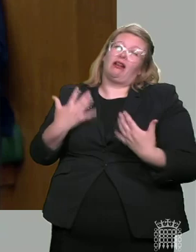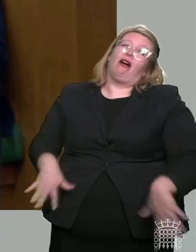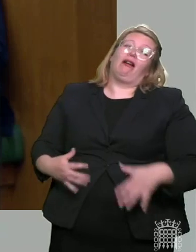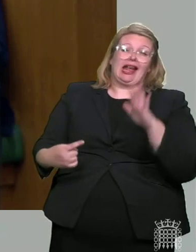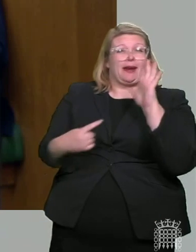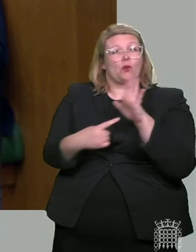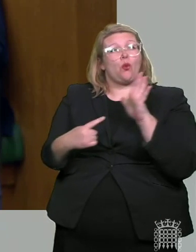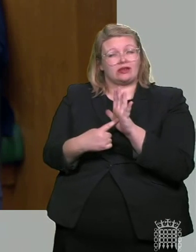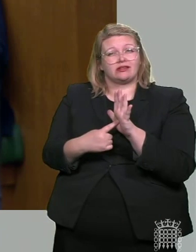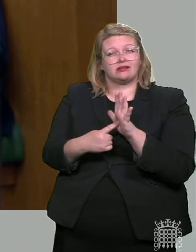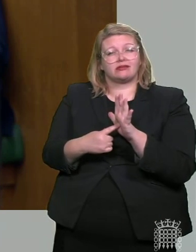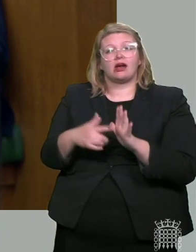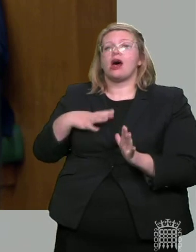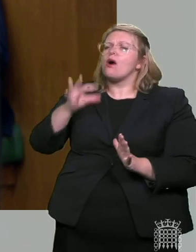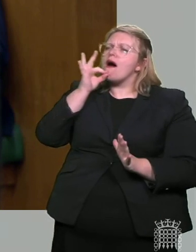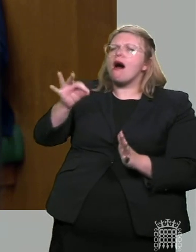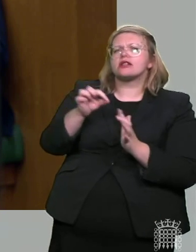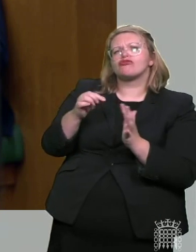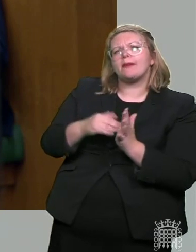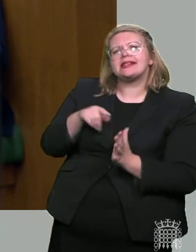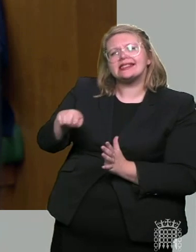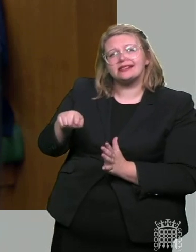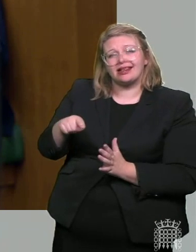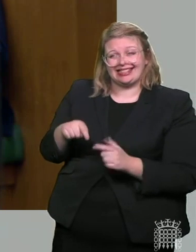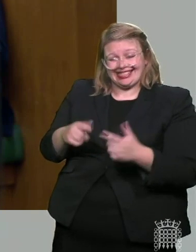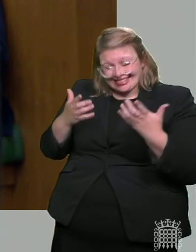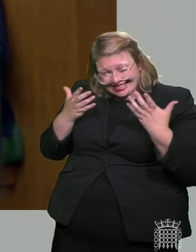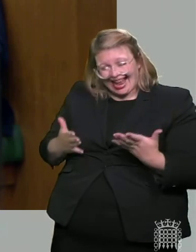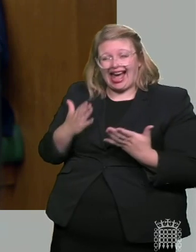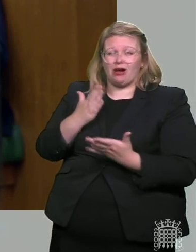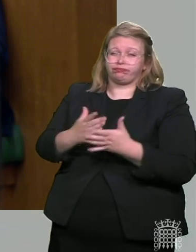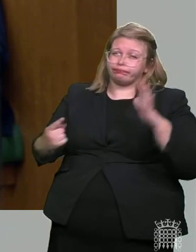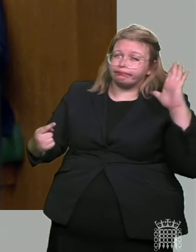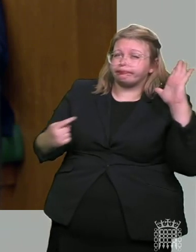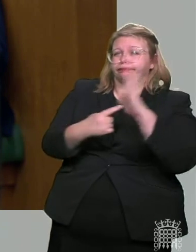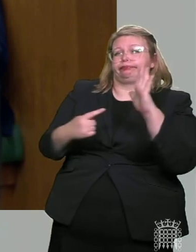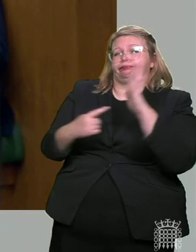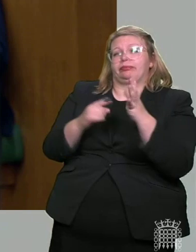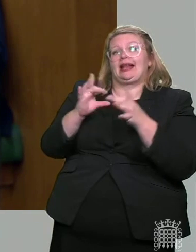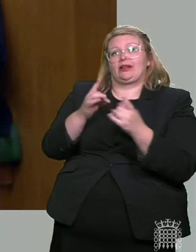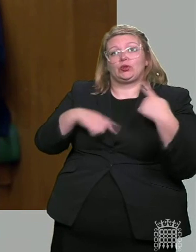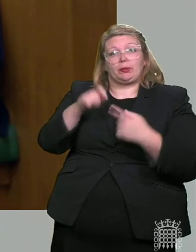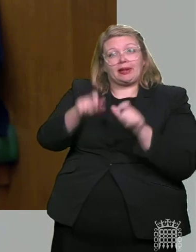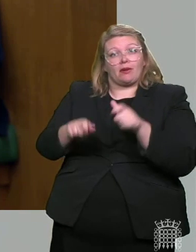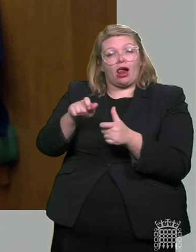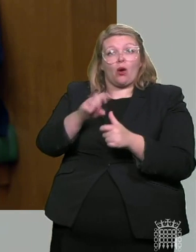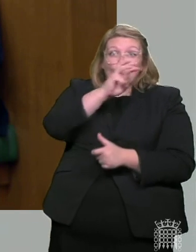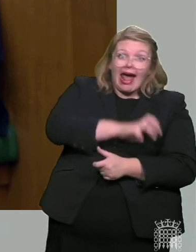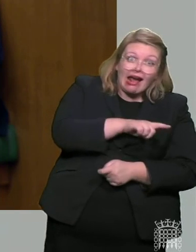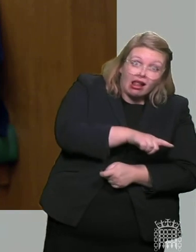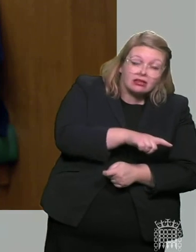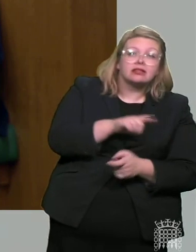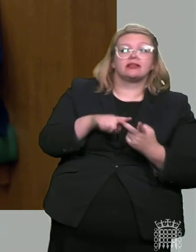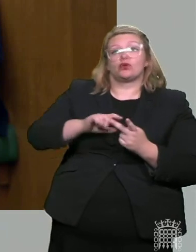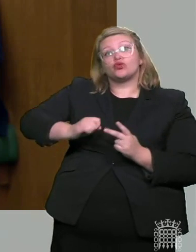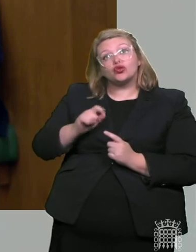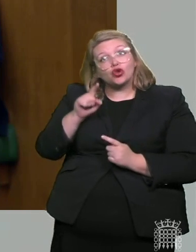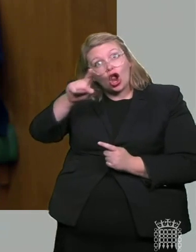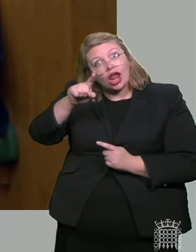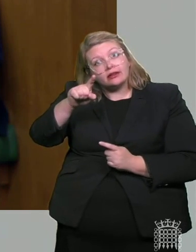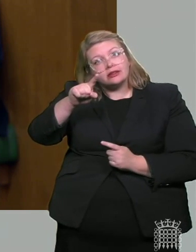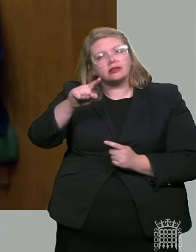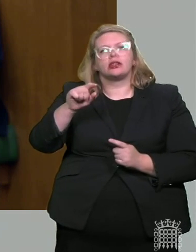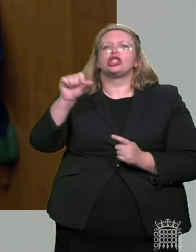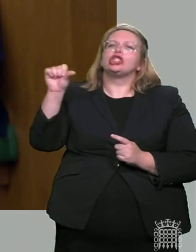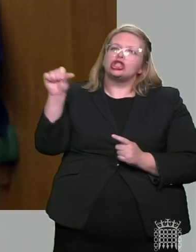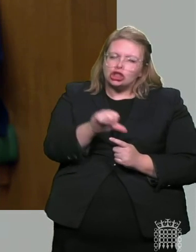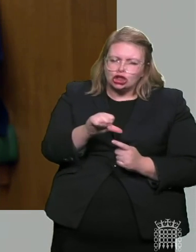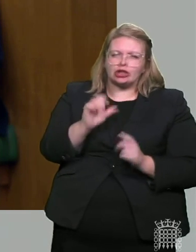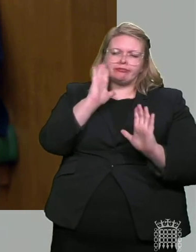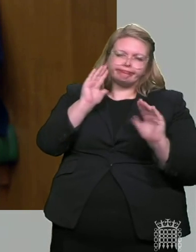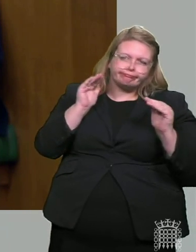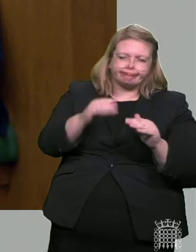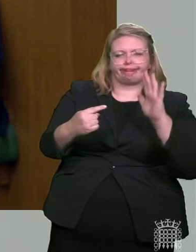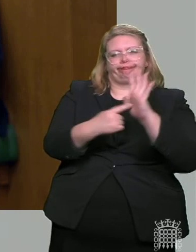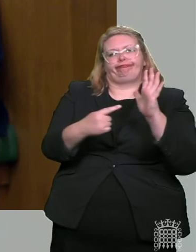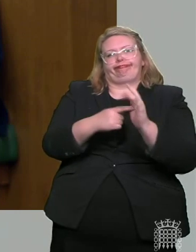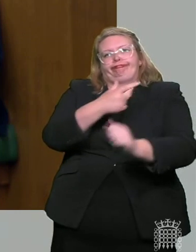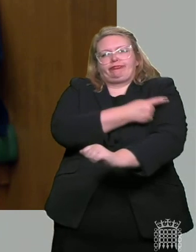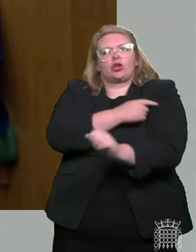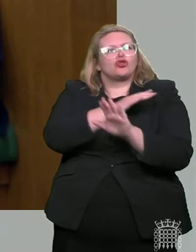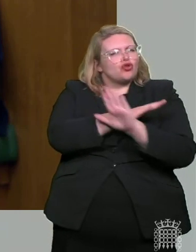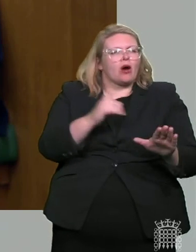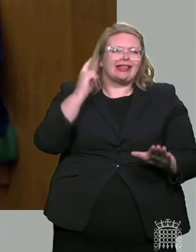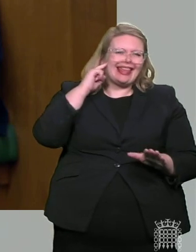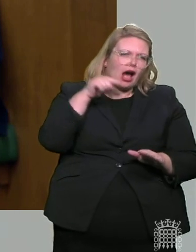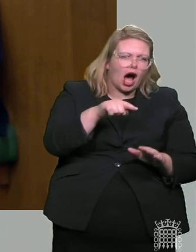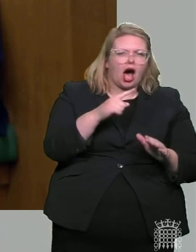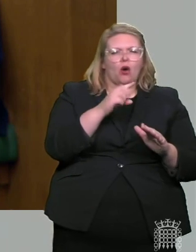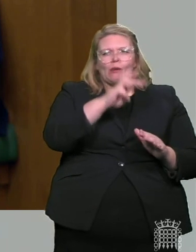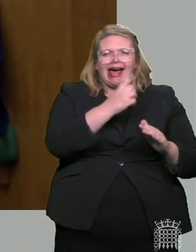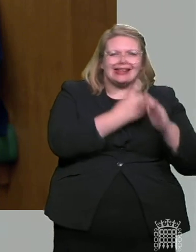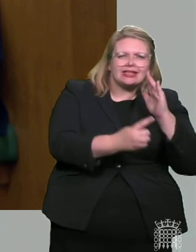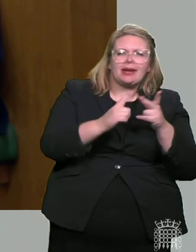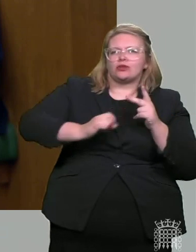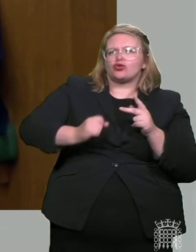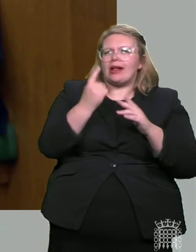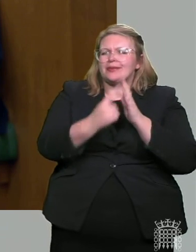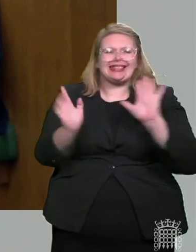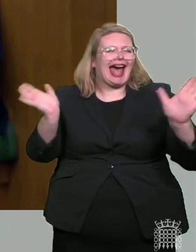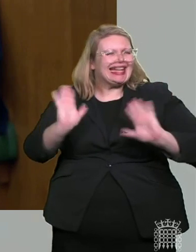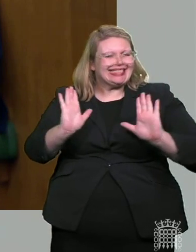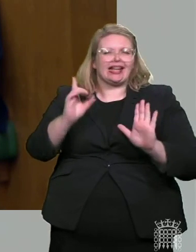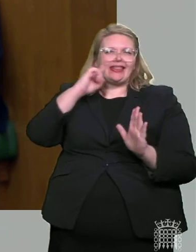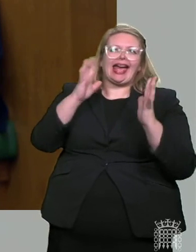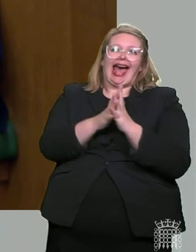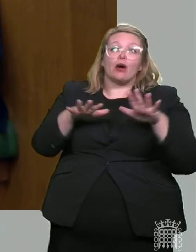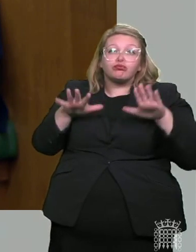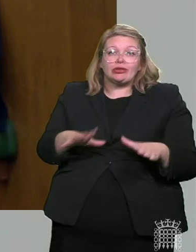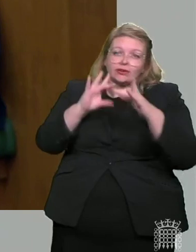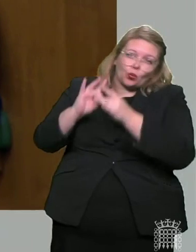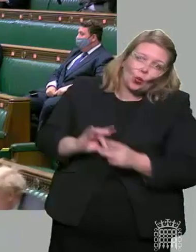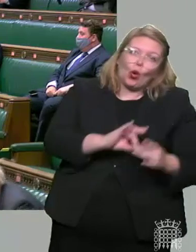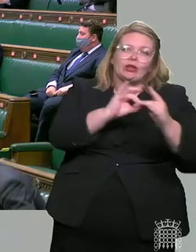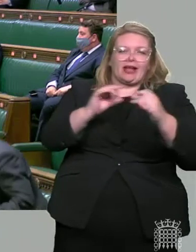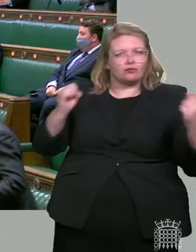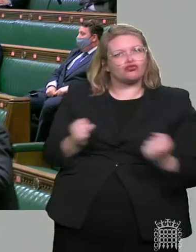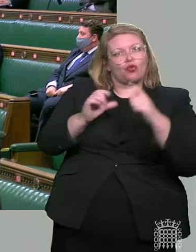Does my right honourable Friend agree that there has never been a more important moment for voters in Scotland and Wales to reject the negativity and divisiveness of the nationalists, and instead look forward to a brighter and stronger future as one United Kingdom?